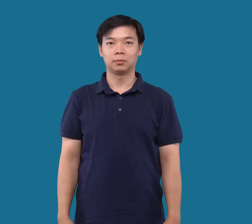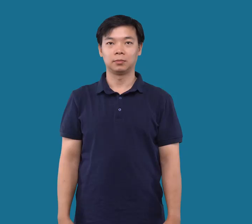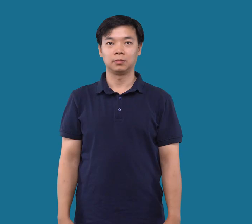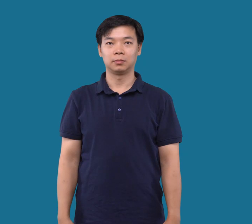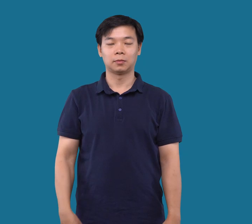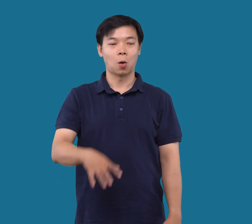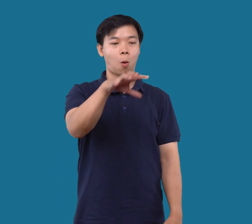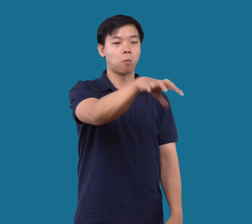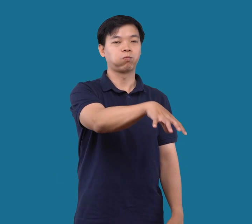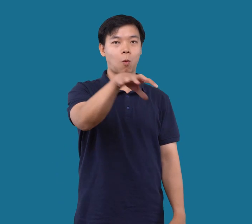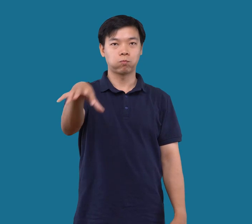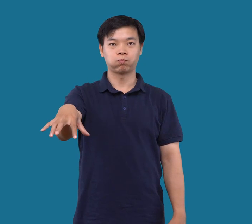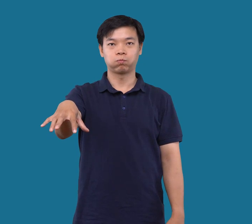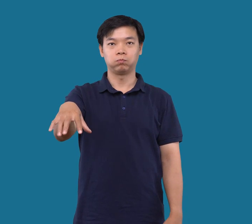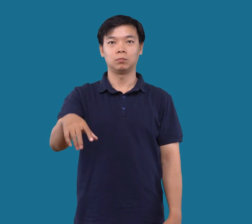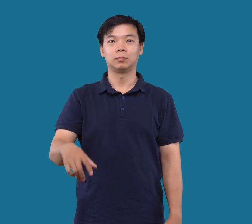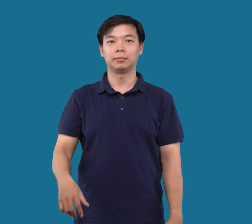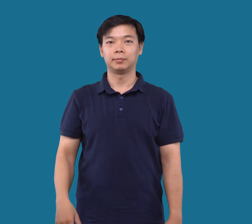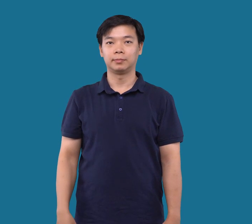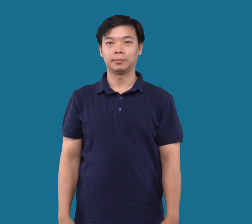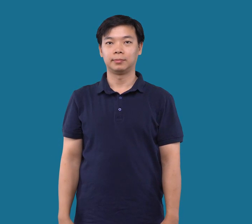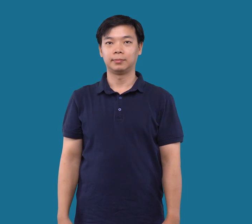công cộng